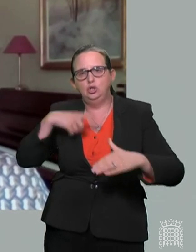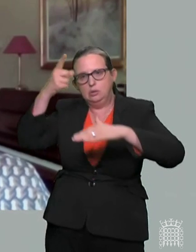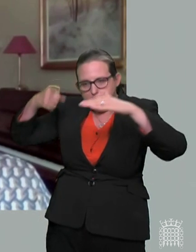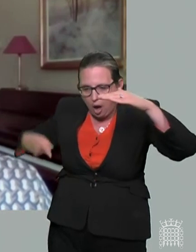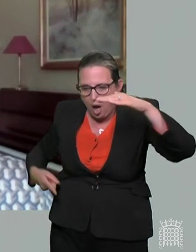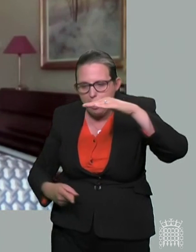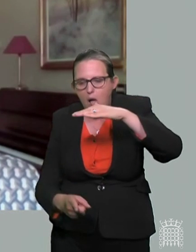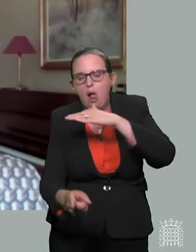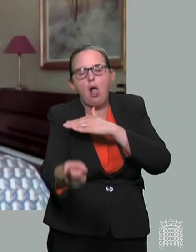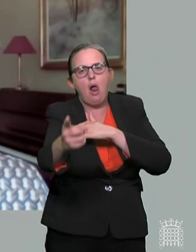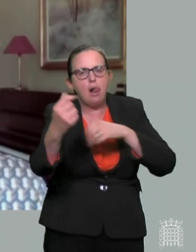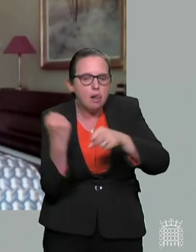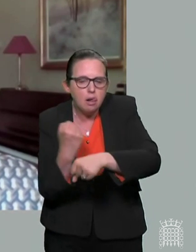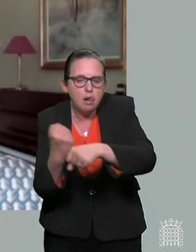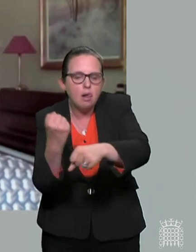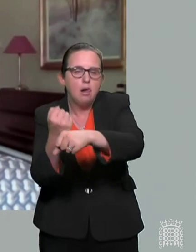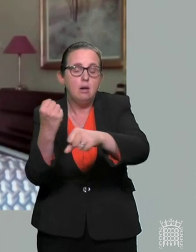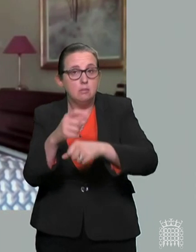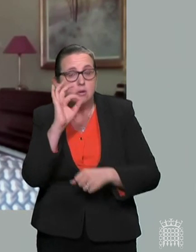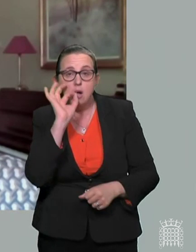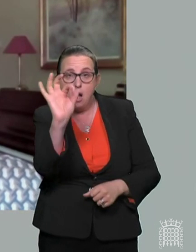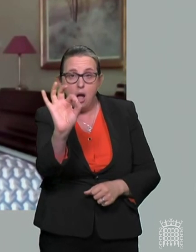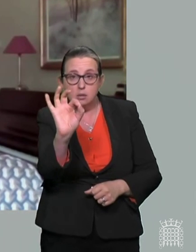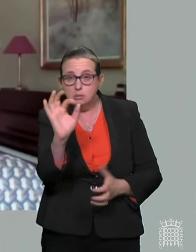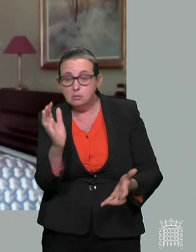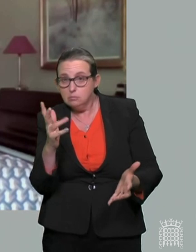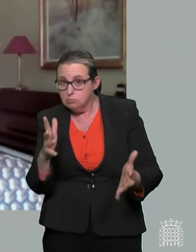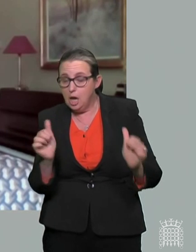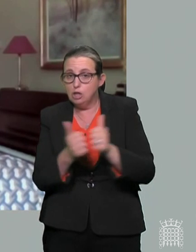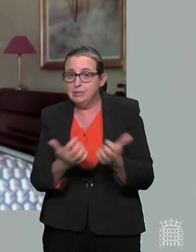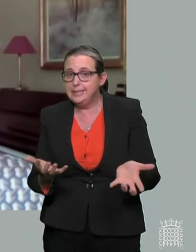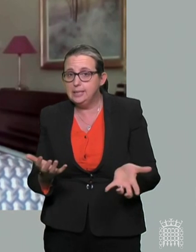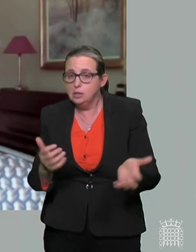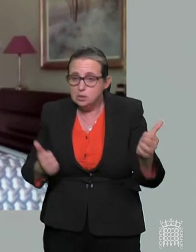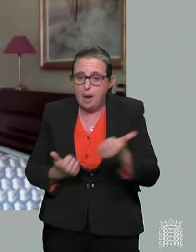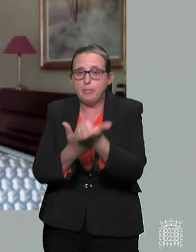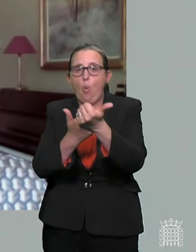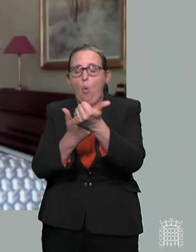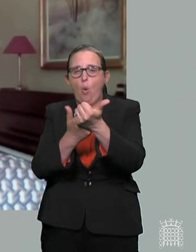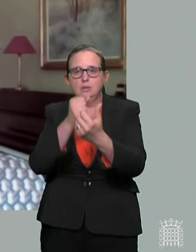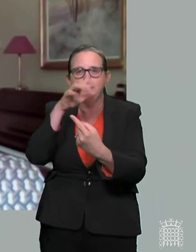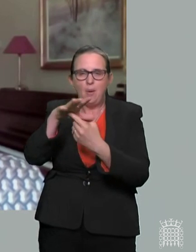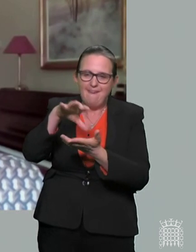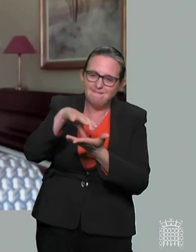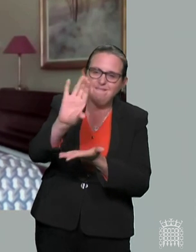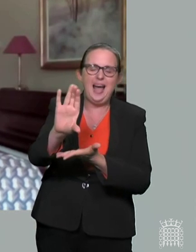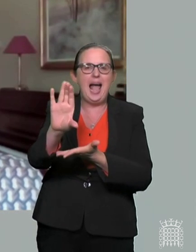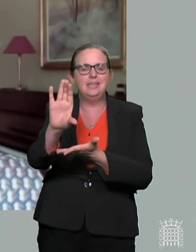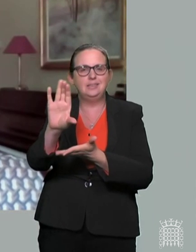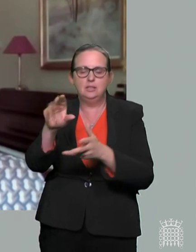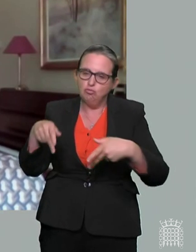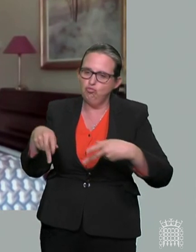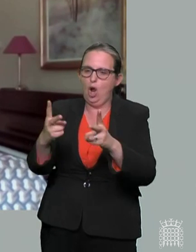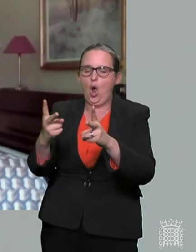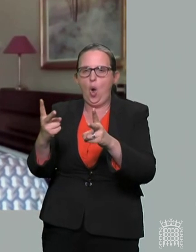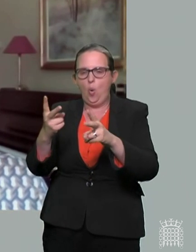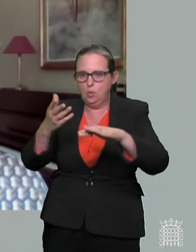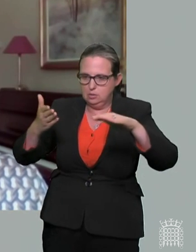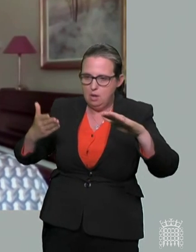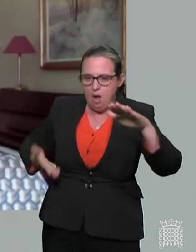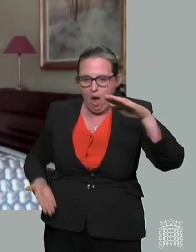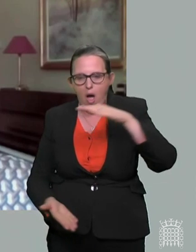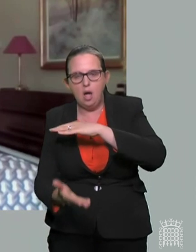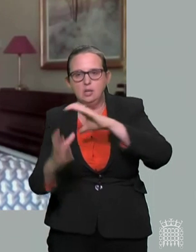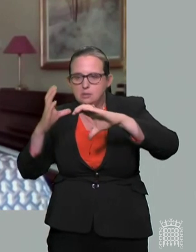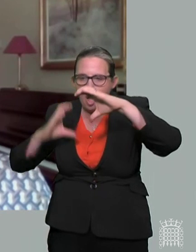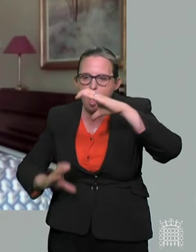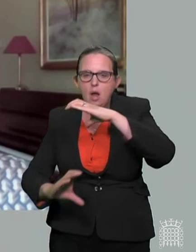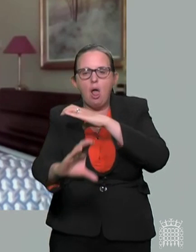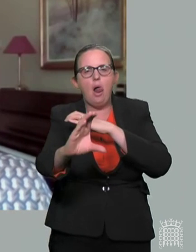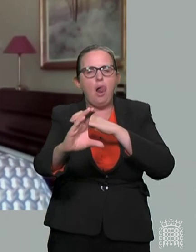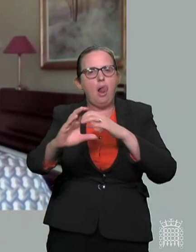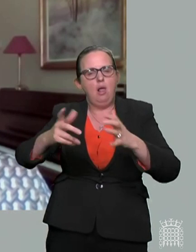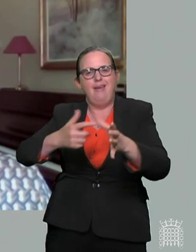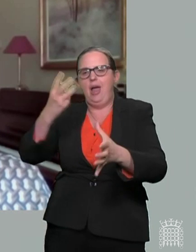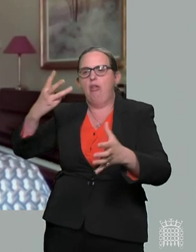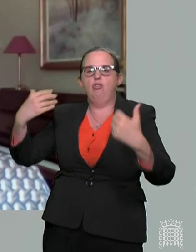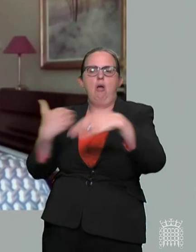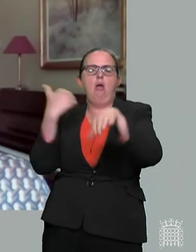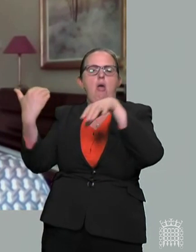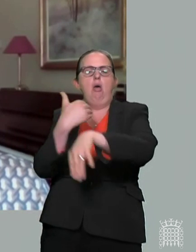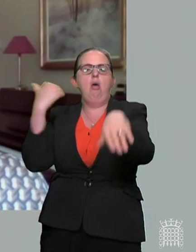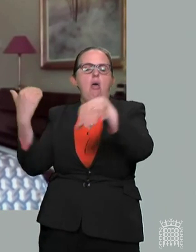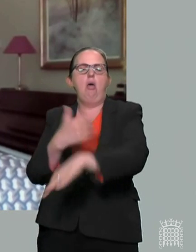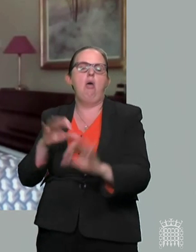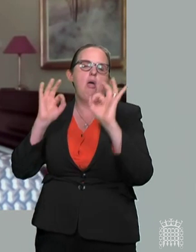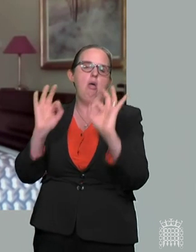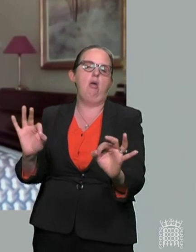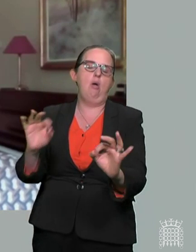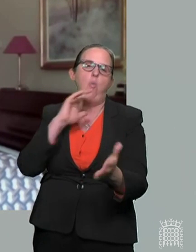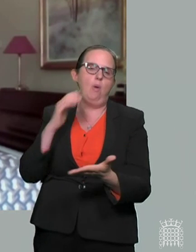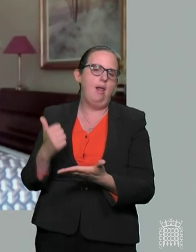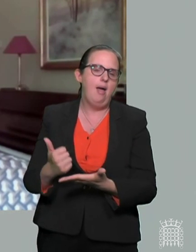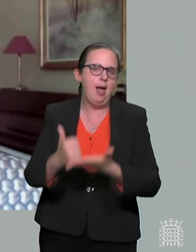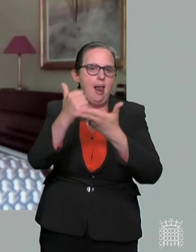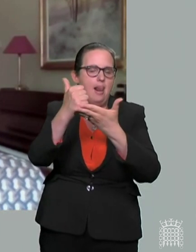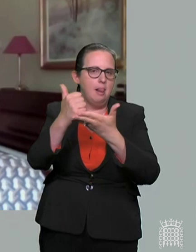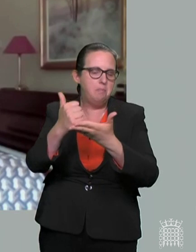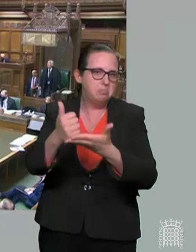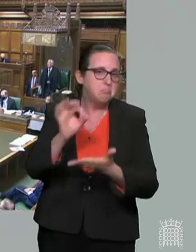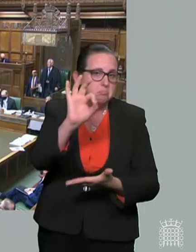Does my right honourable Friend agree that, as we build back better after the pandemic, investment in major road infrastructure solutions will be an important part of delivering on the levelling-up agenda across the whole country?